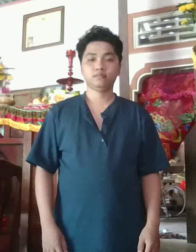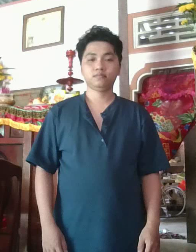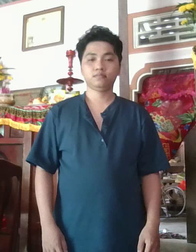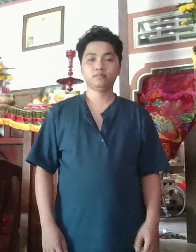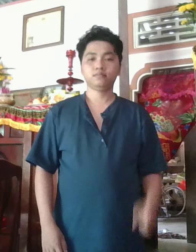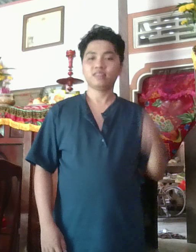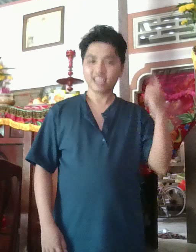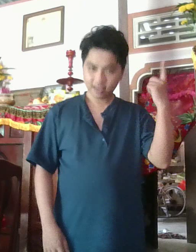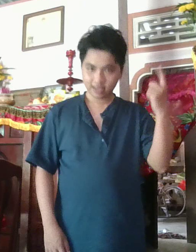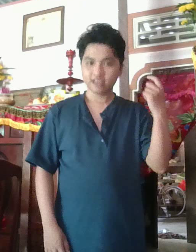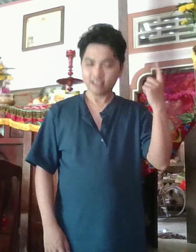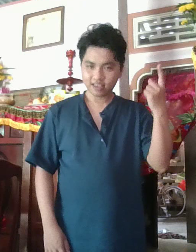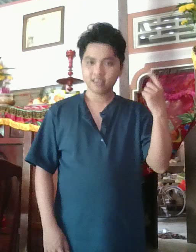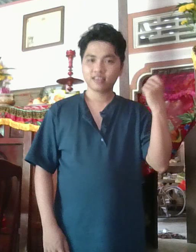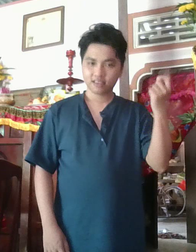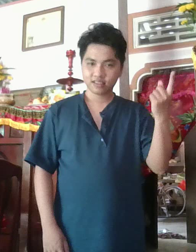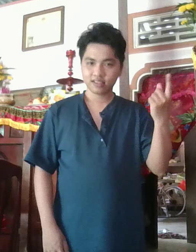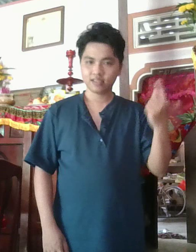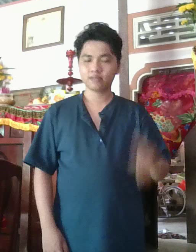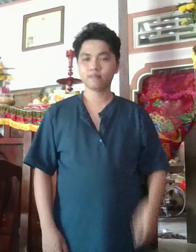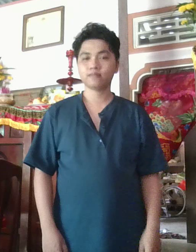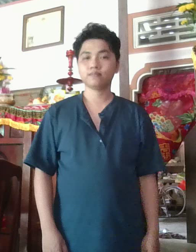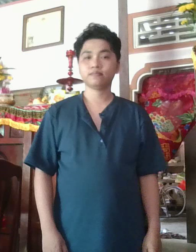hieu